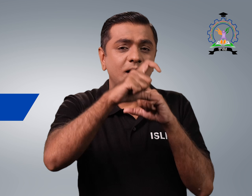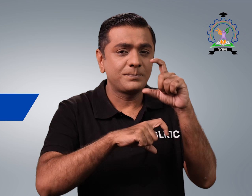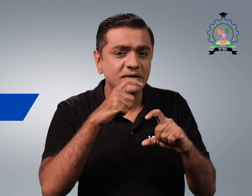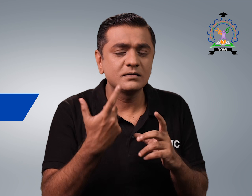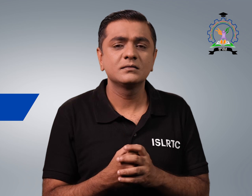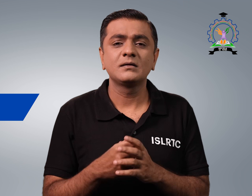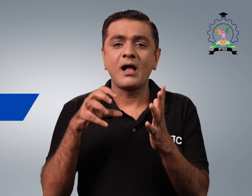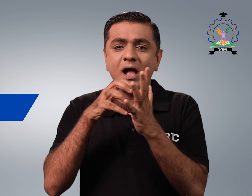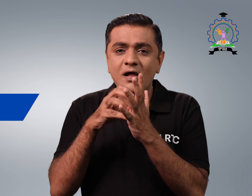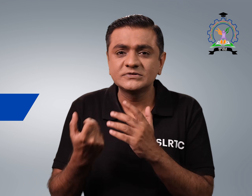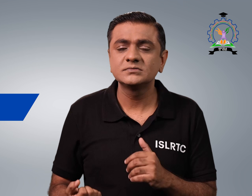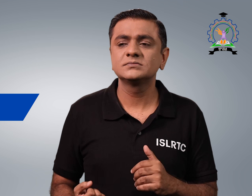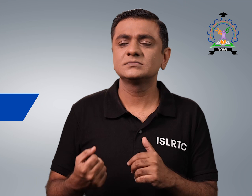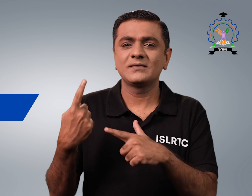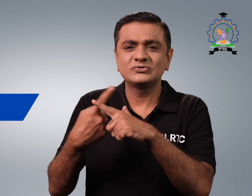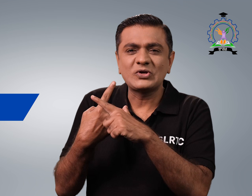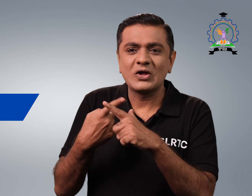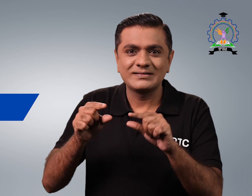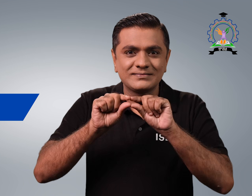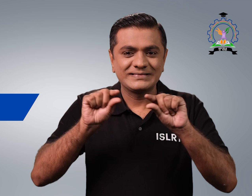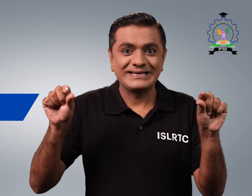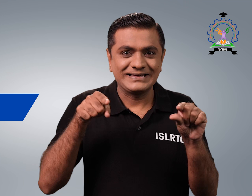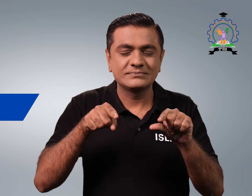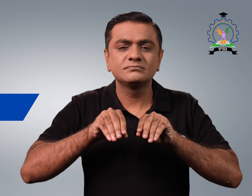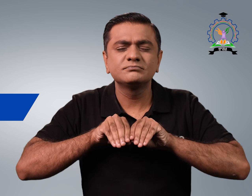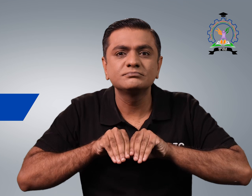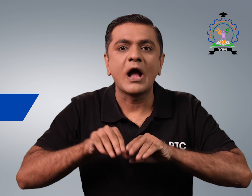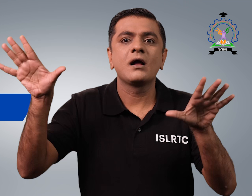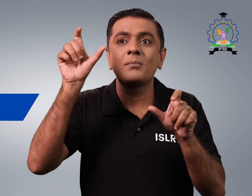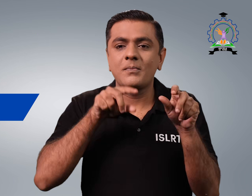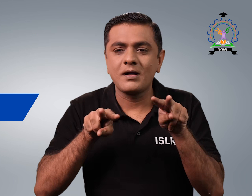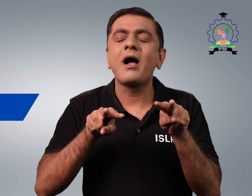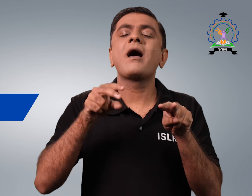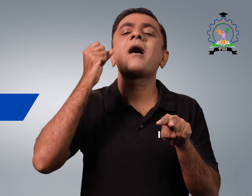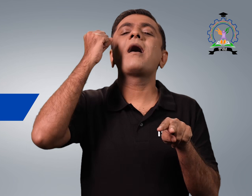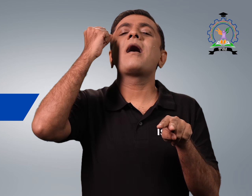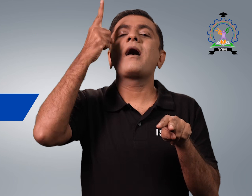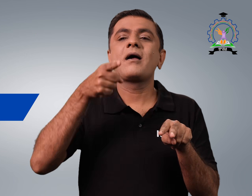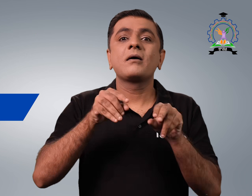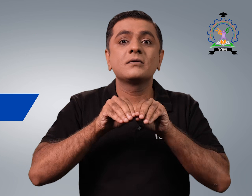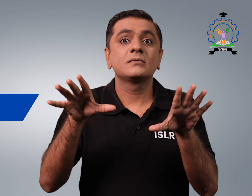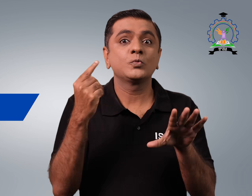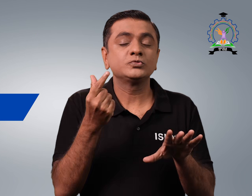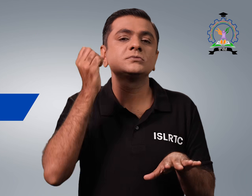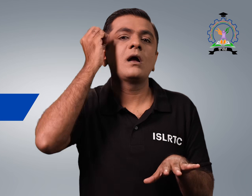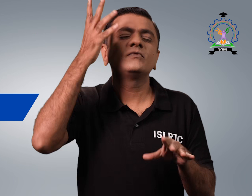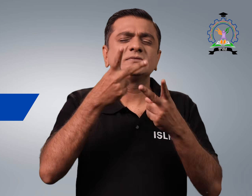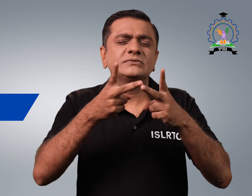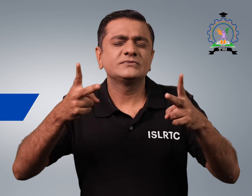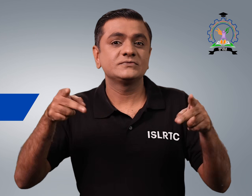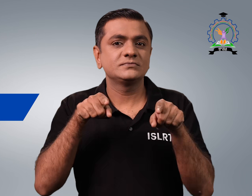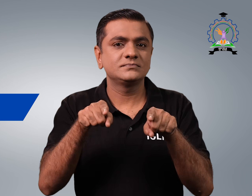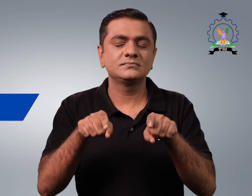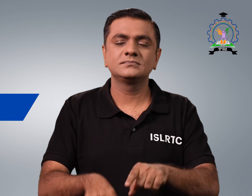It is a phrase used to convey a message of a brand, or a joke. It’s designed to create awareness.